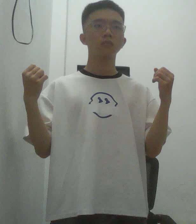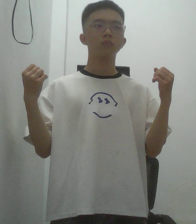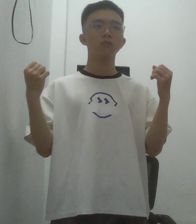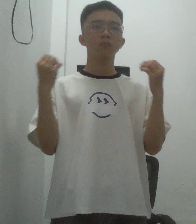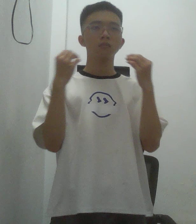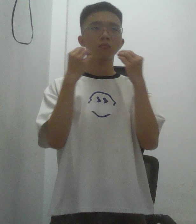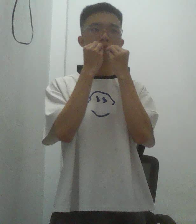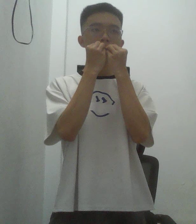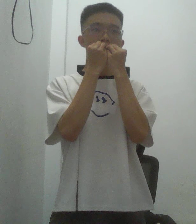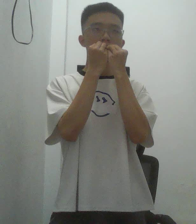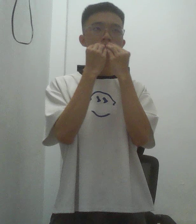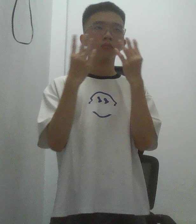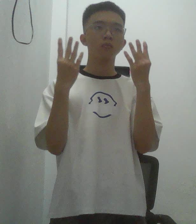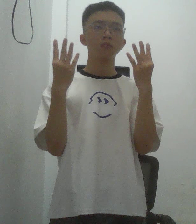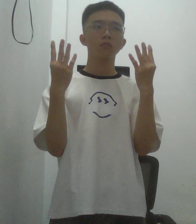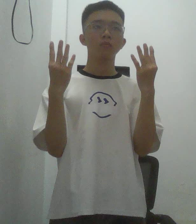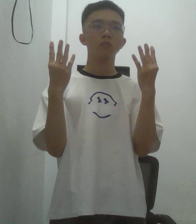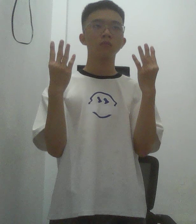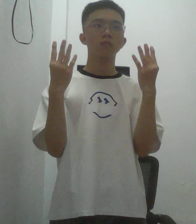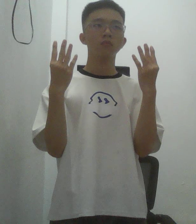cam on